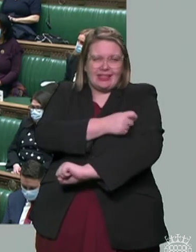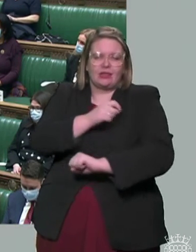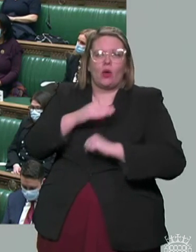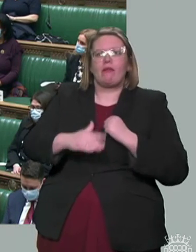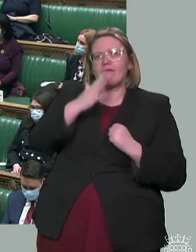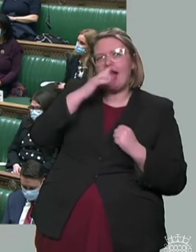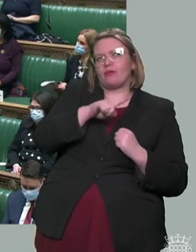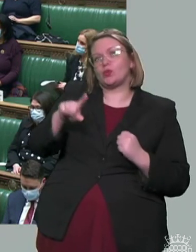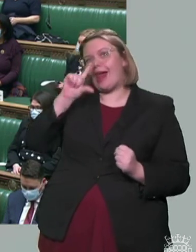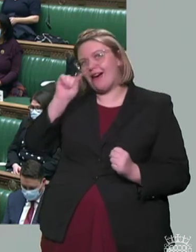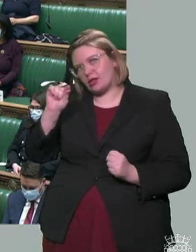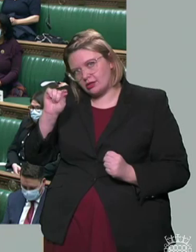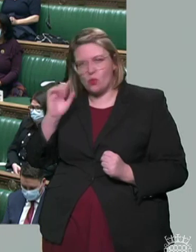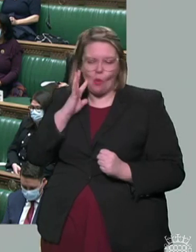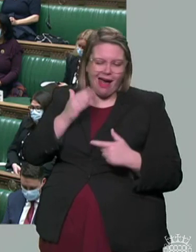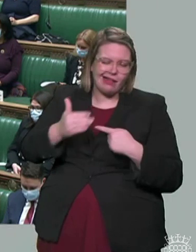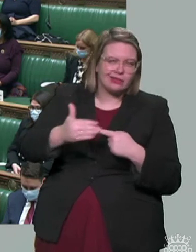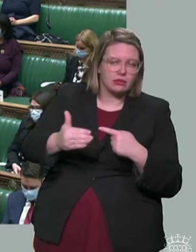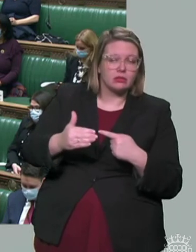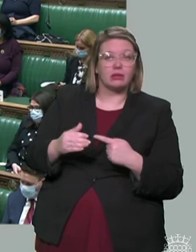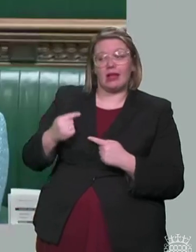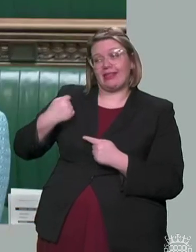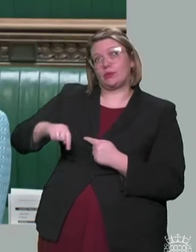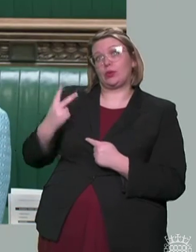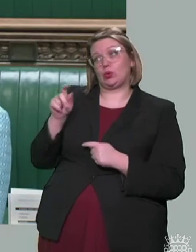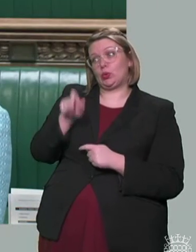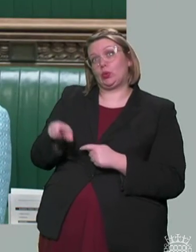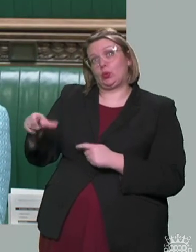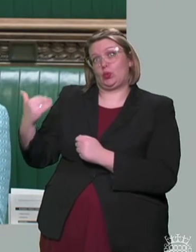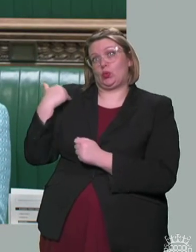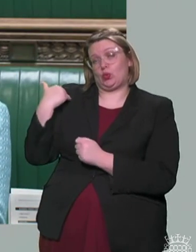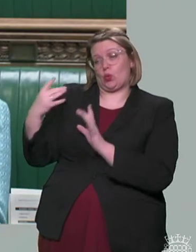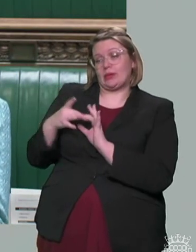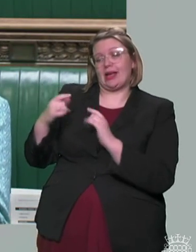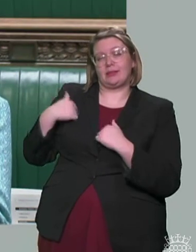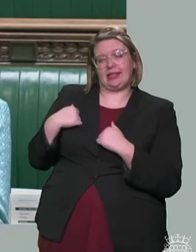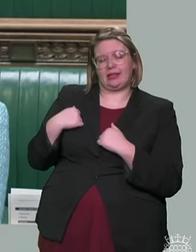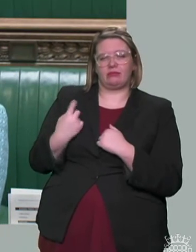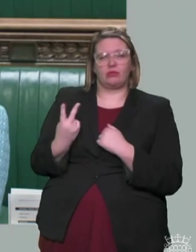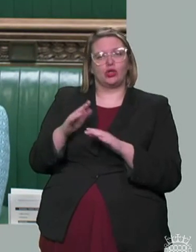Two Putney parents have written to me this week, one with a child with cystic fibrosis and one with a child with Down’s syndrome.